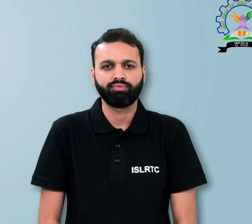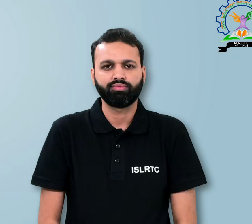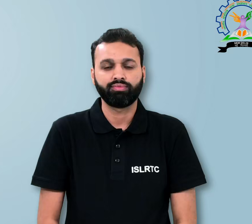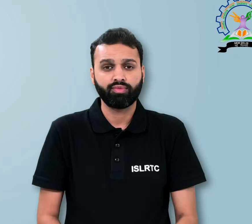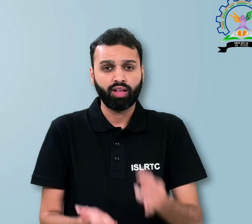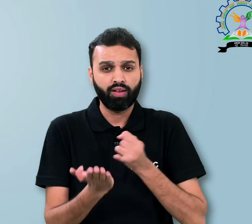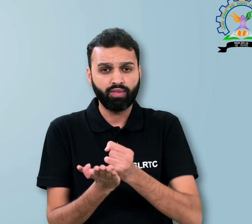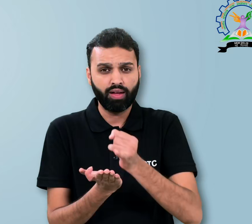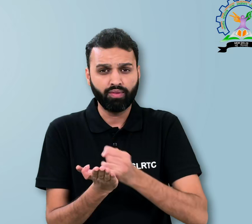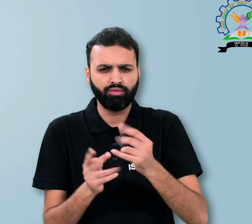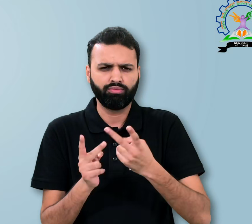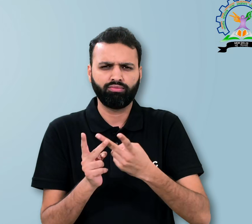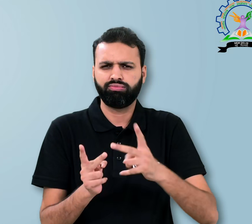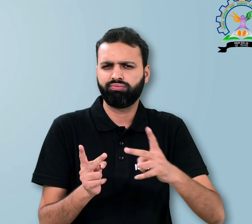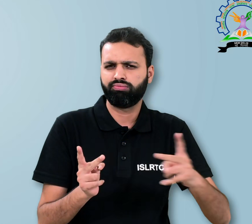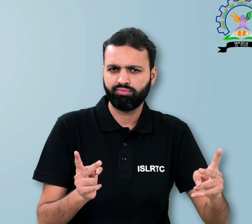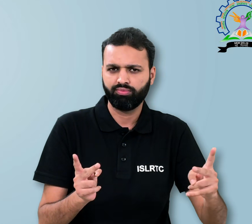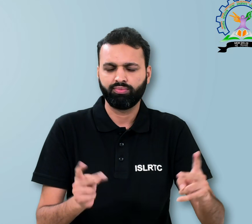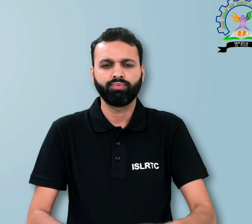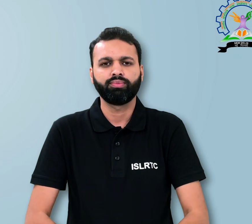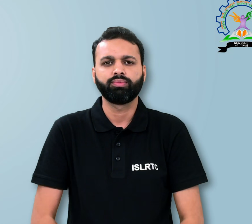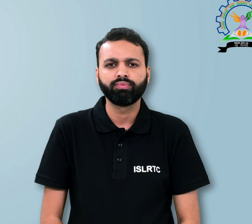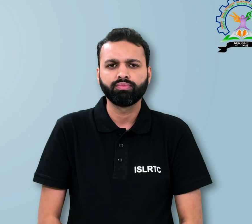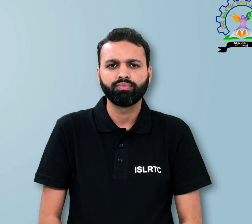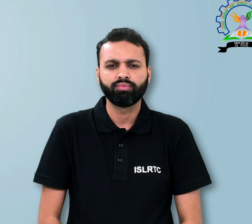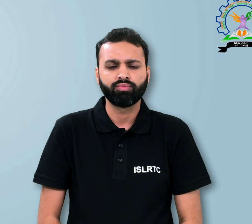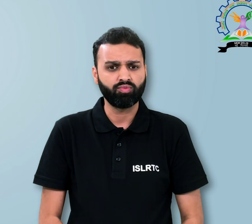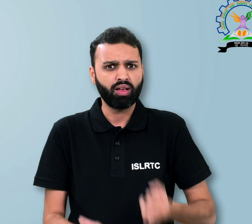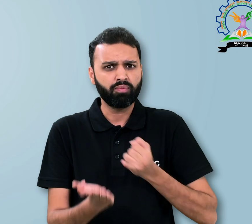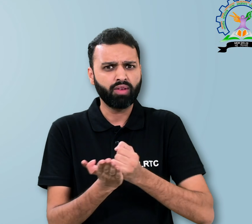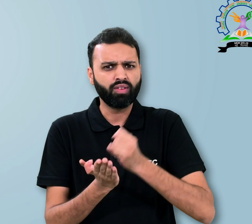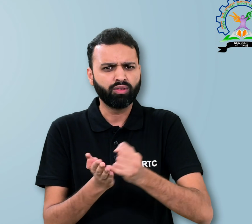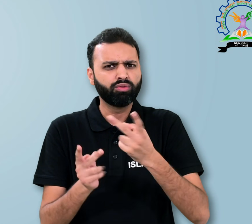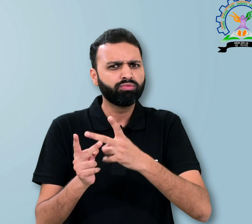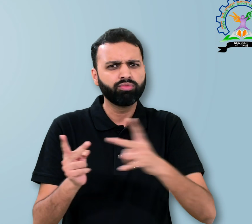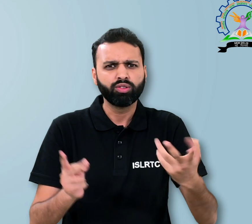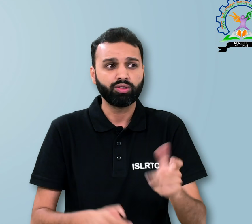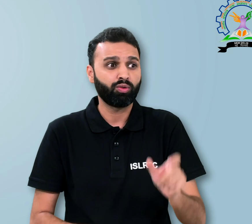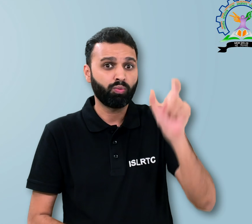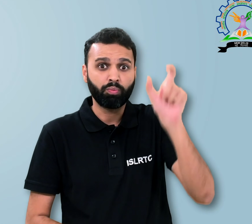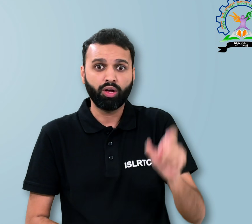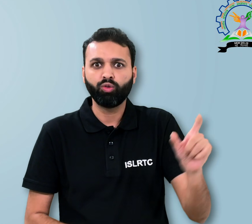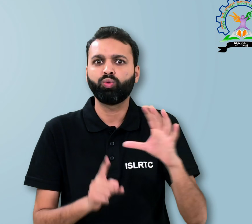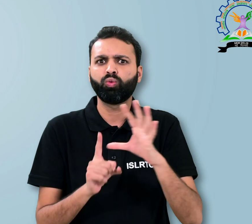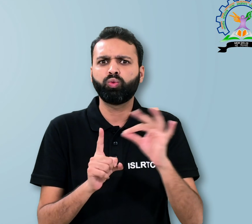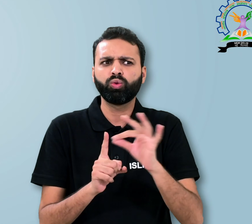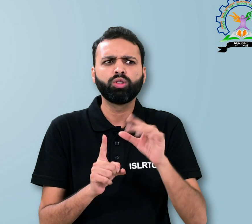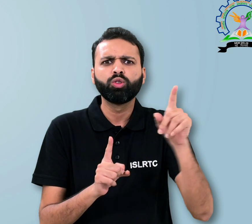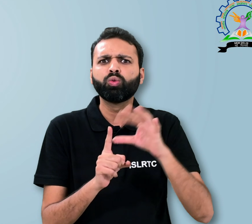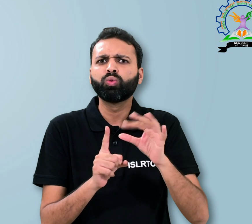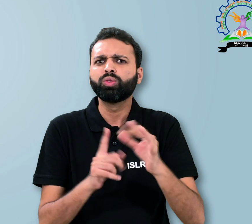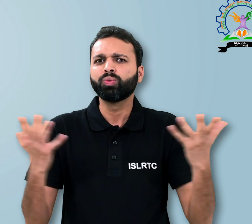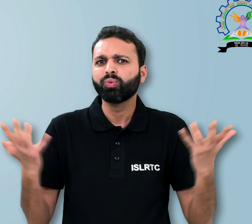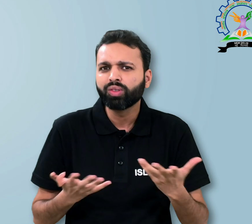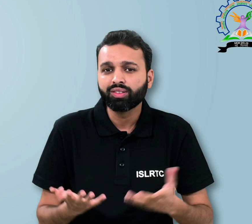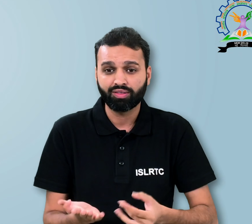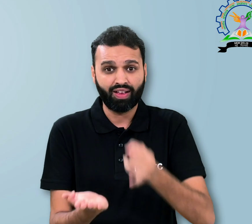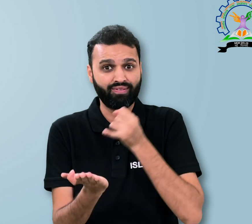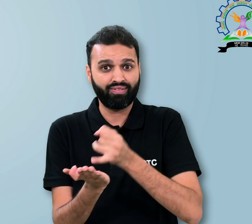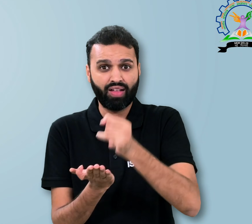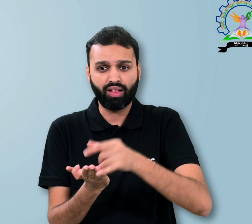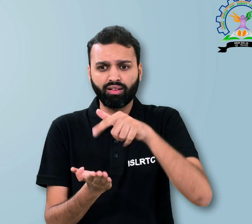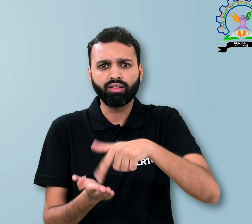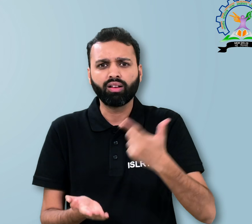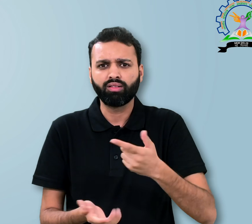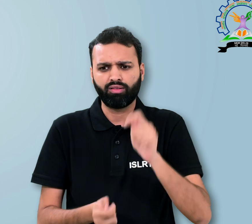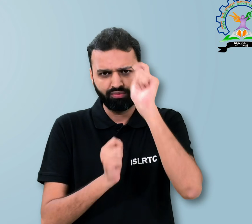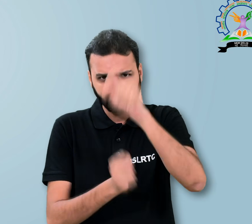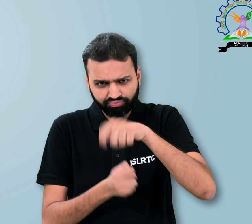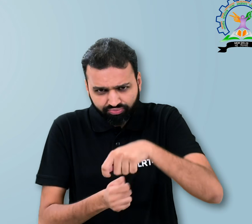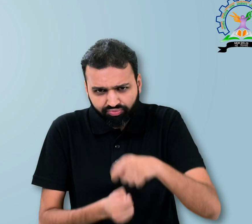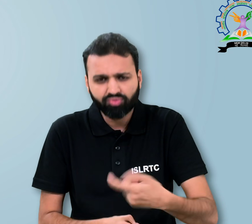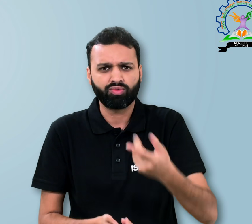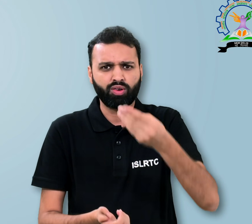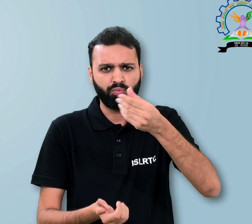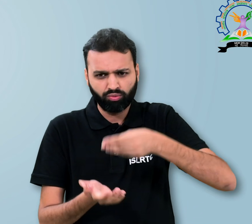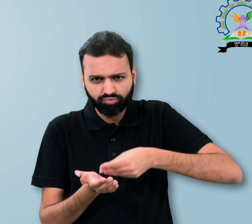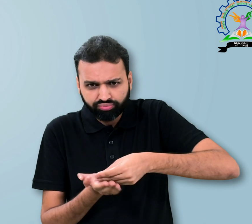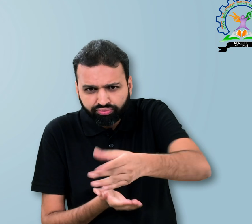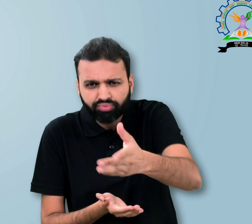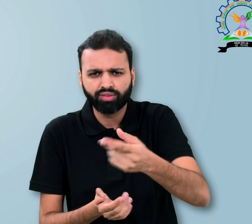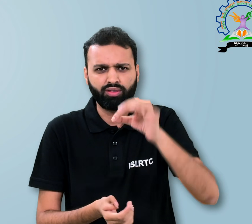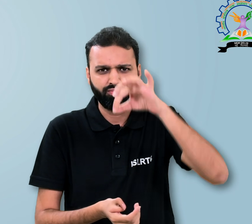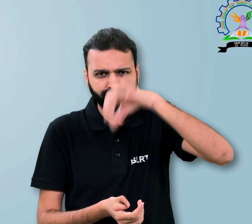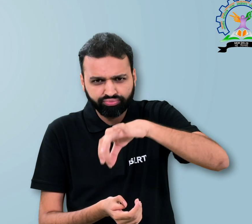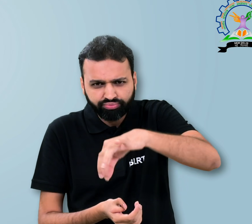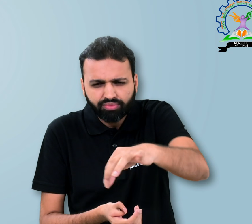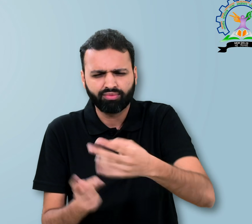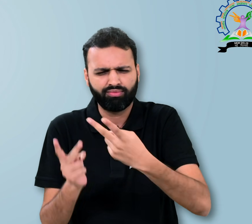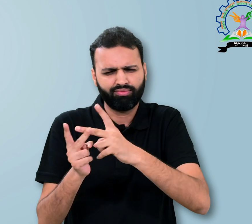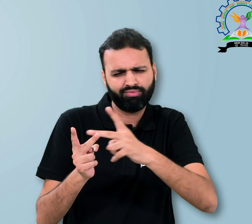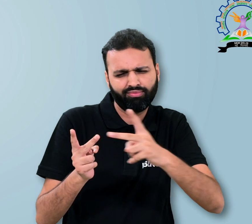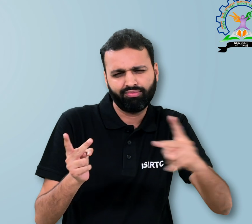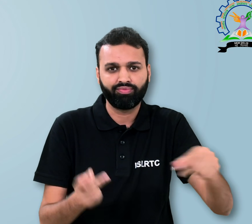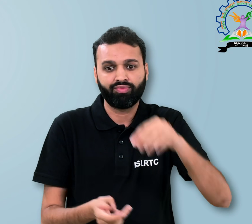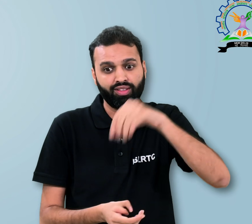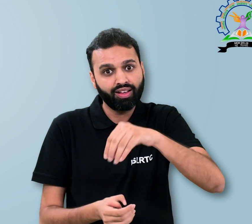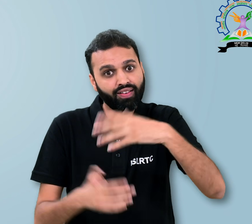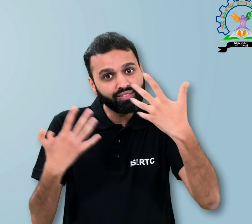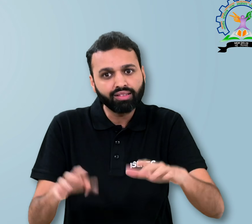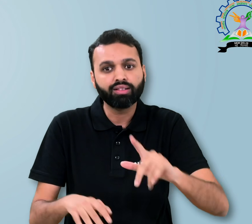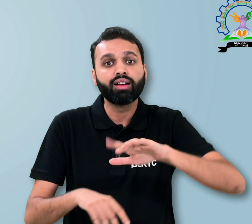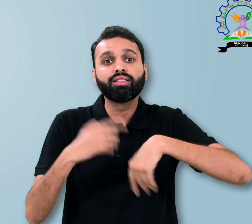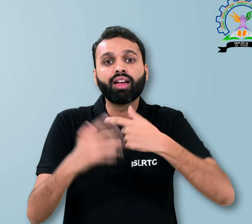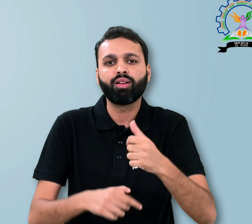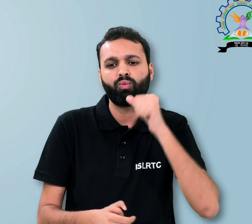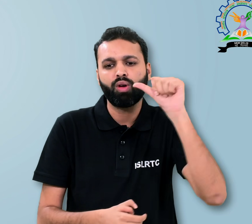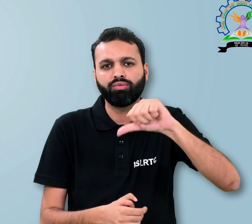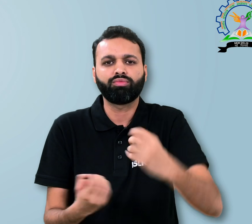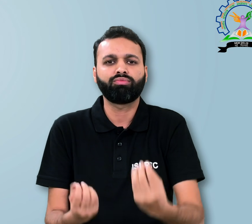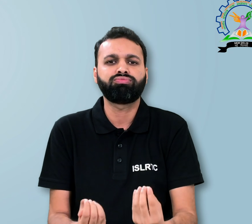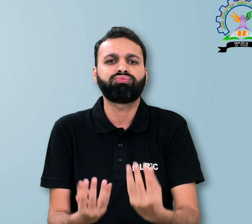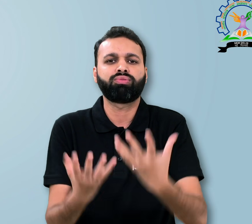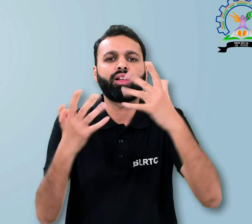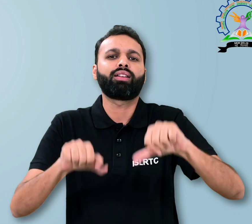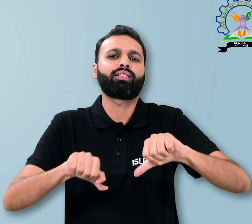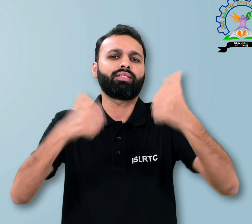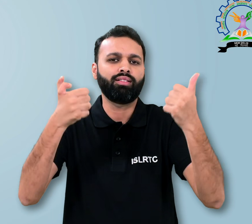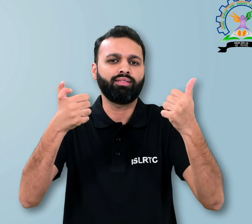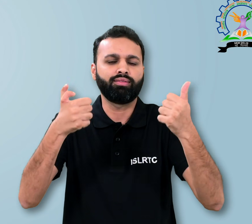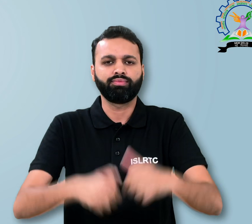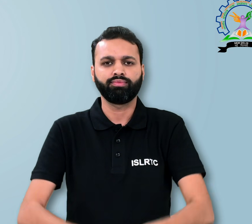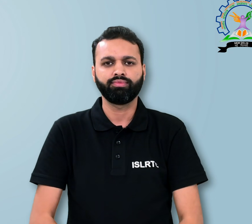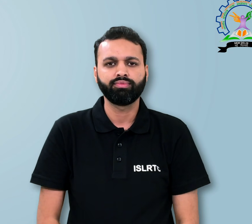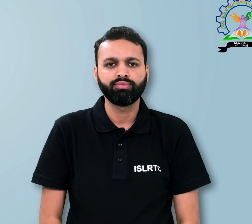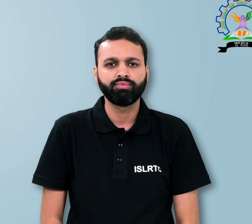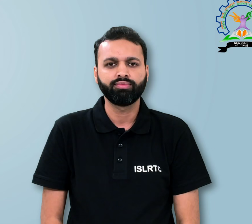Agricultural Practices Agricultural practices mean all activities which farmers do for the cultivation of plants. It is a collection of principles to apply for farm production processes in order to get better agricultural products.